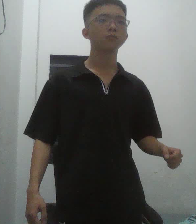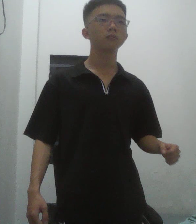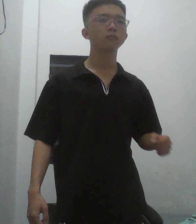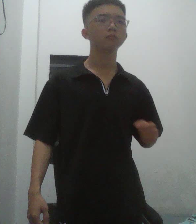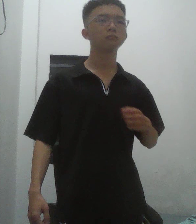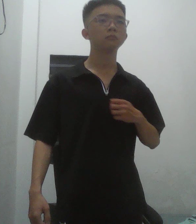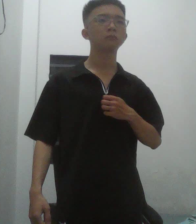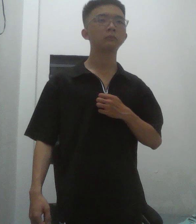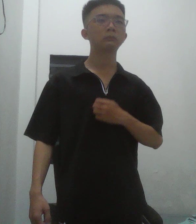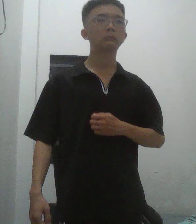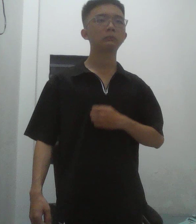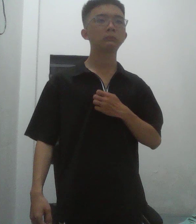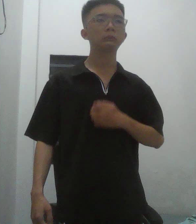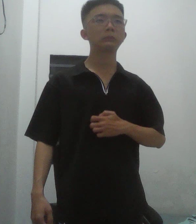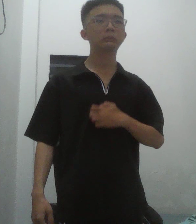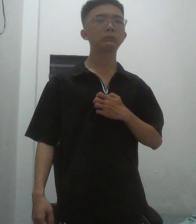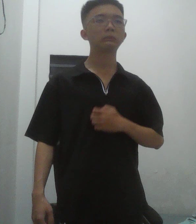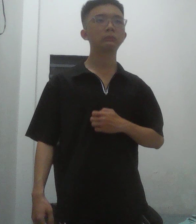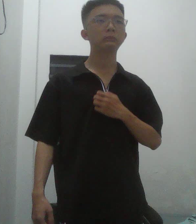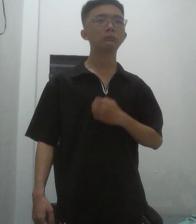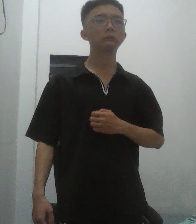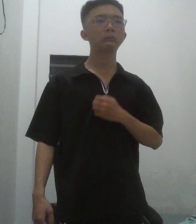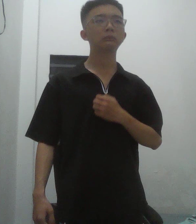ghen